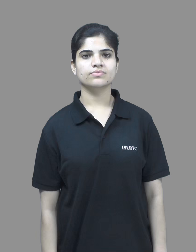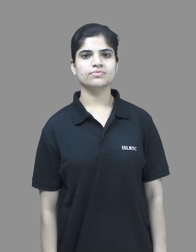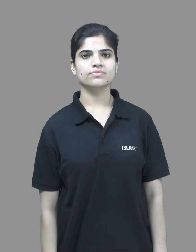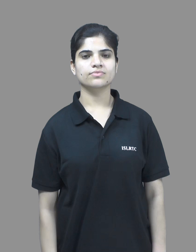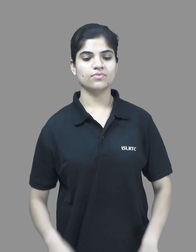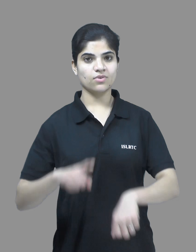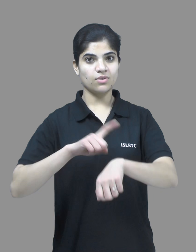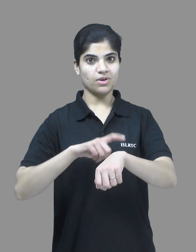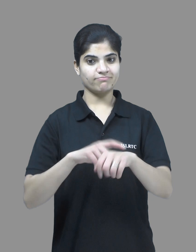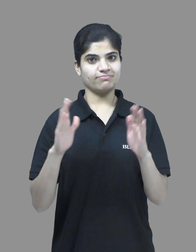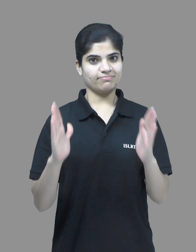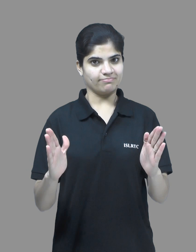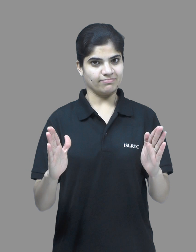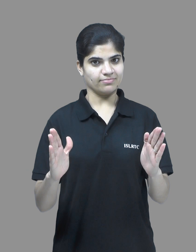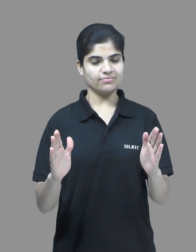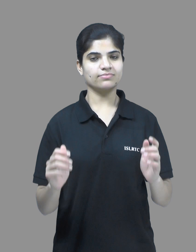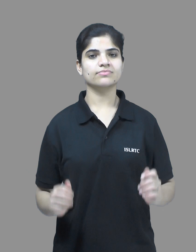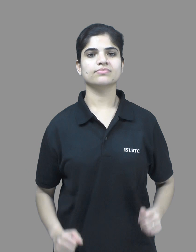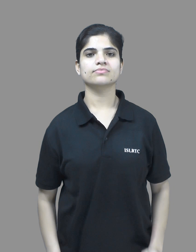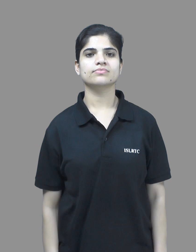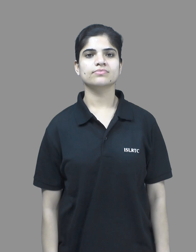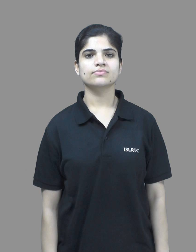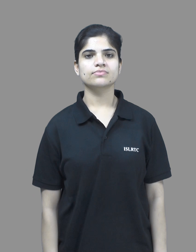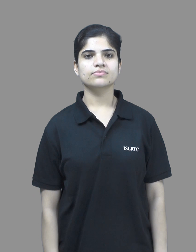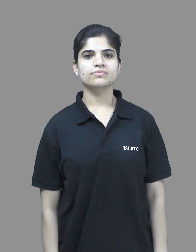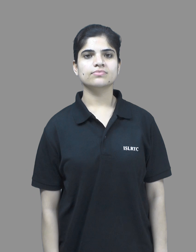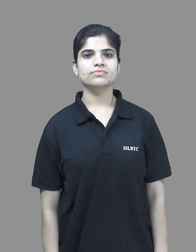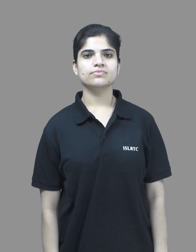Period (Time)